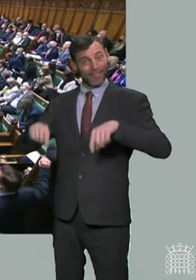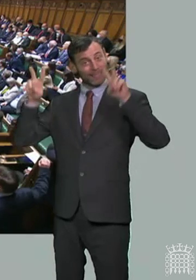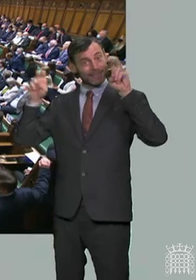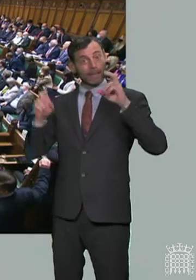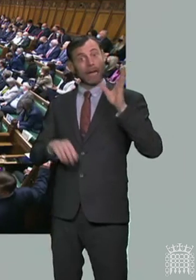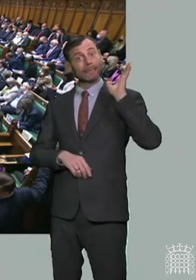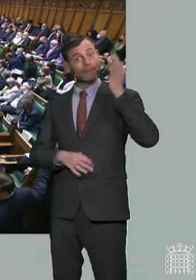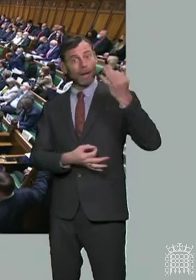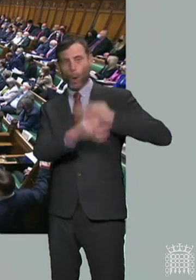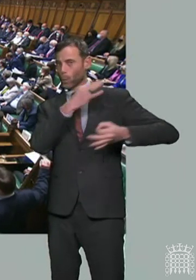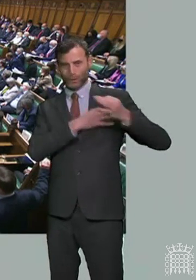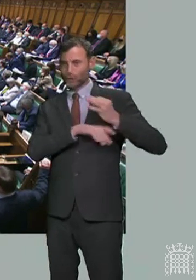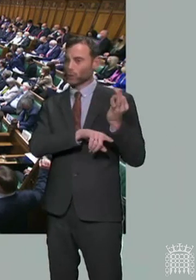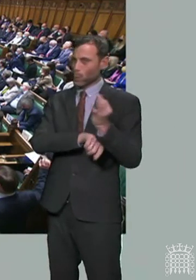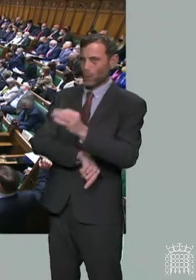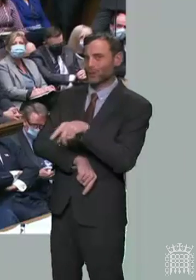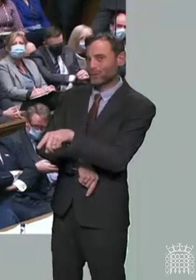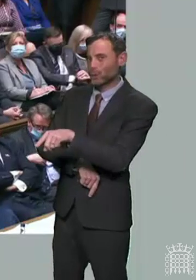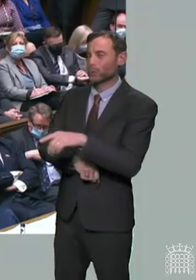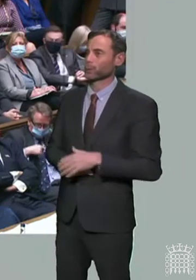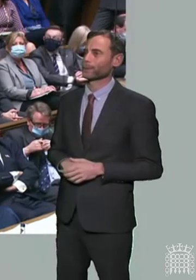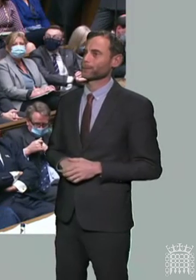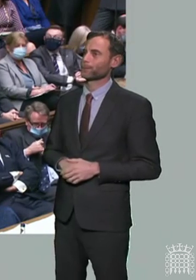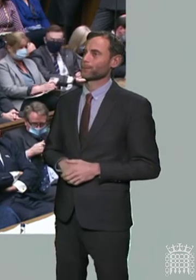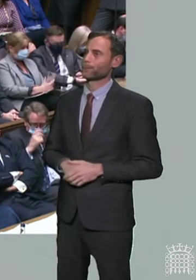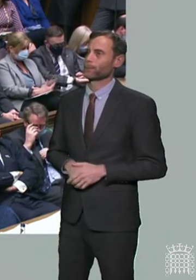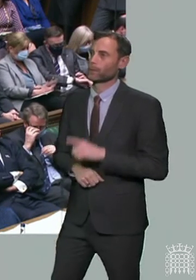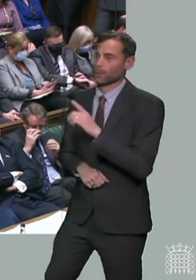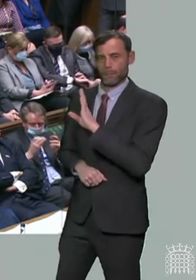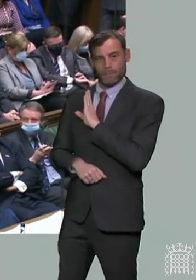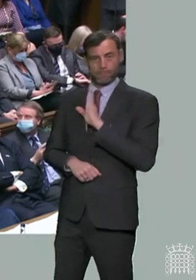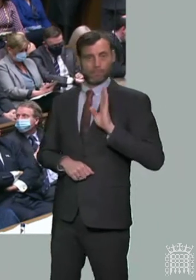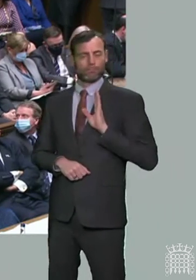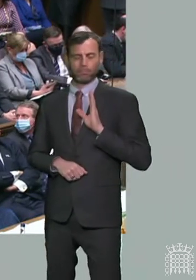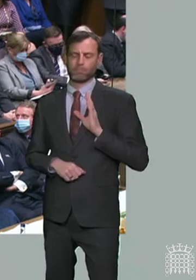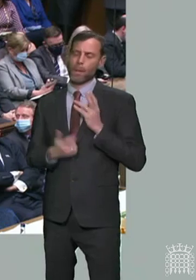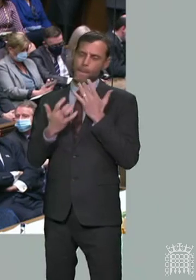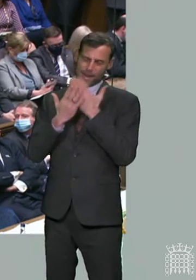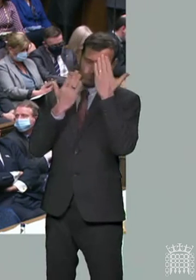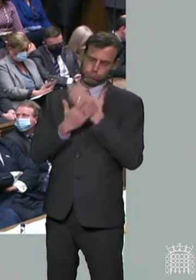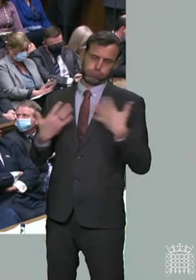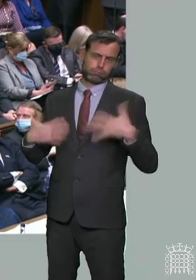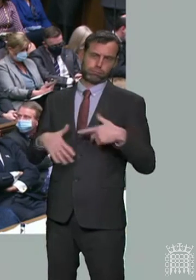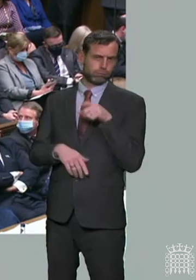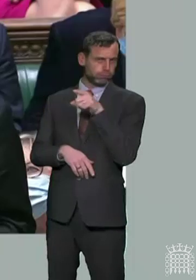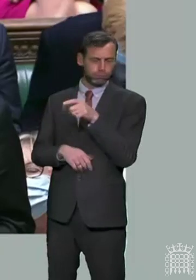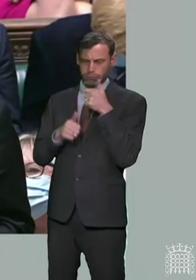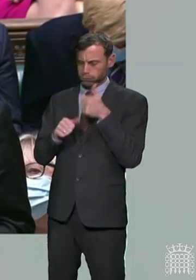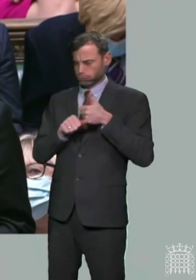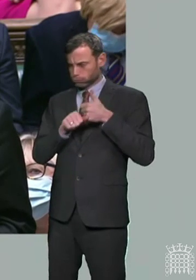Our armed forces have earned the respect and admiration of our nation, not least during the pandemic.